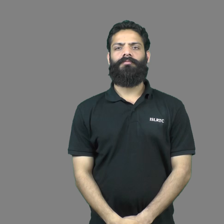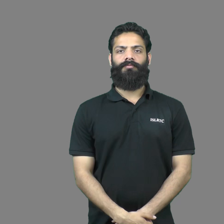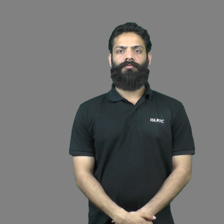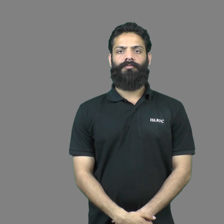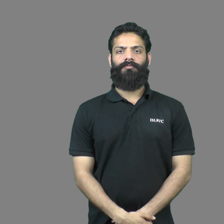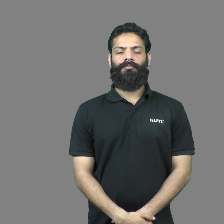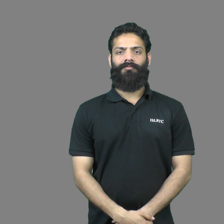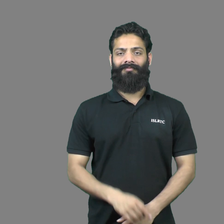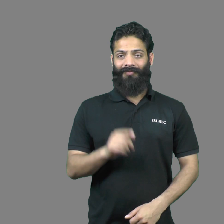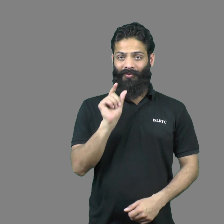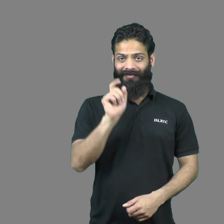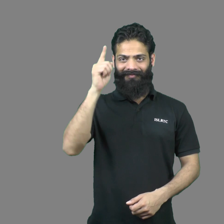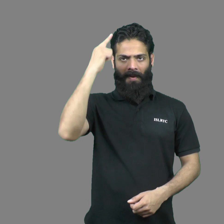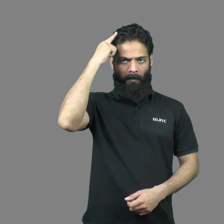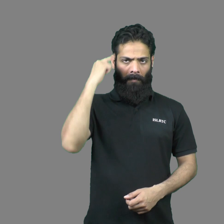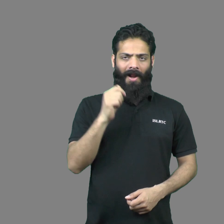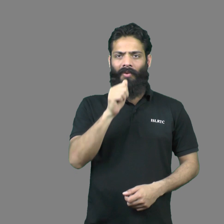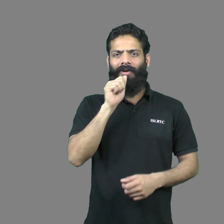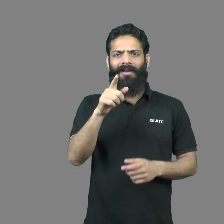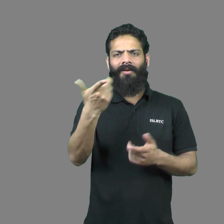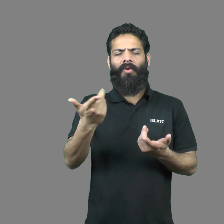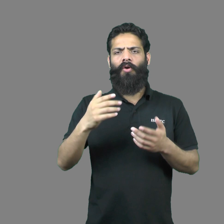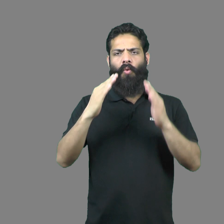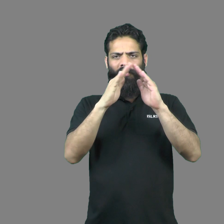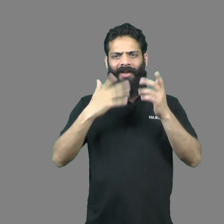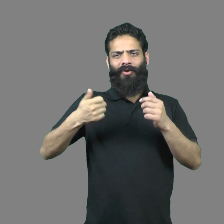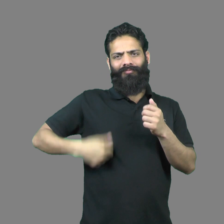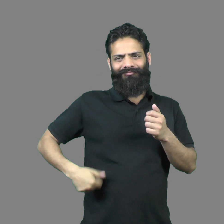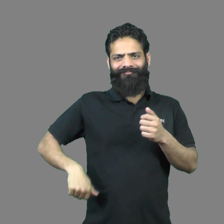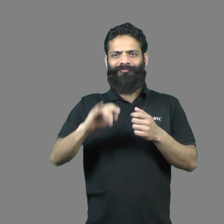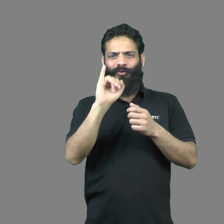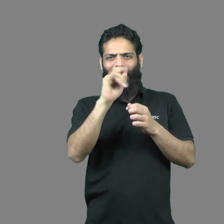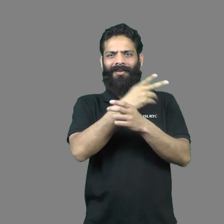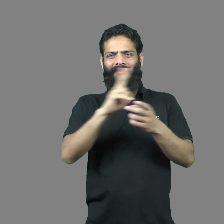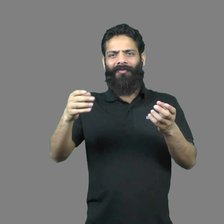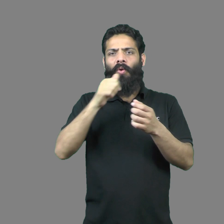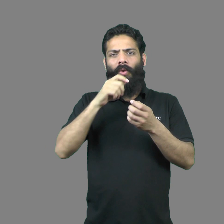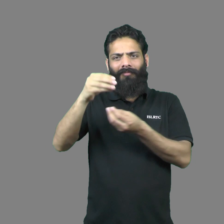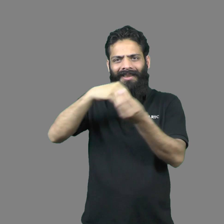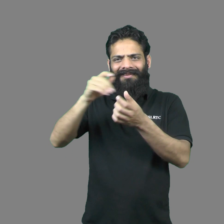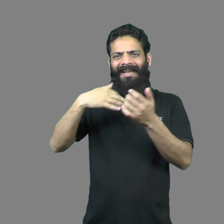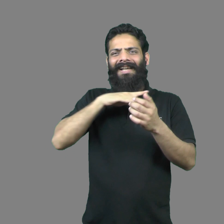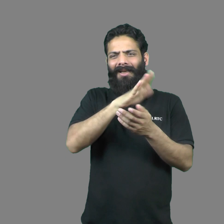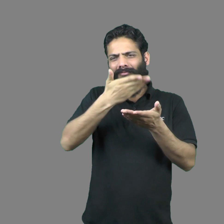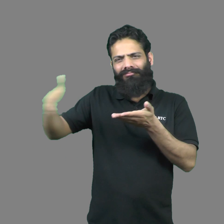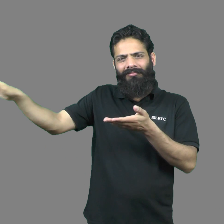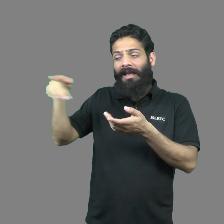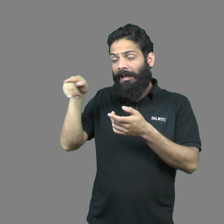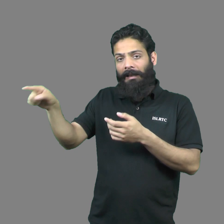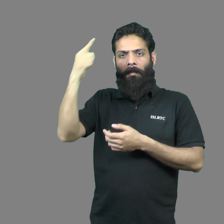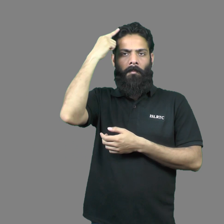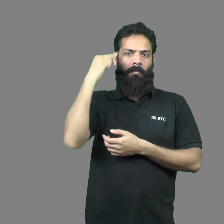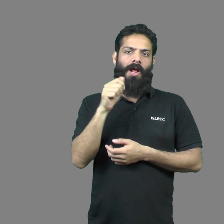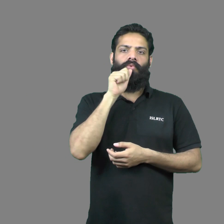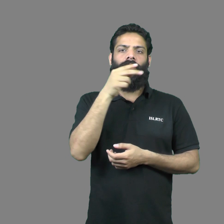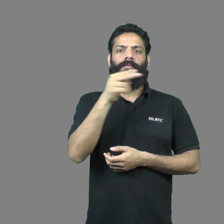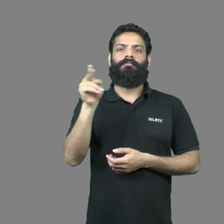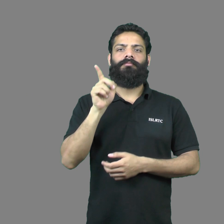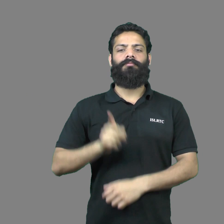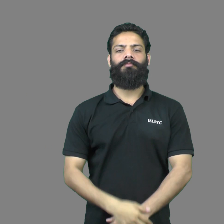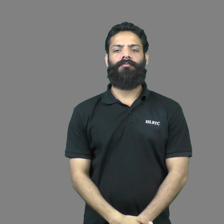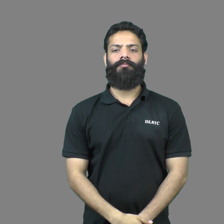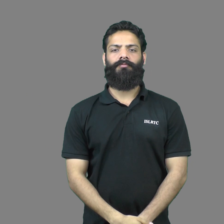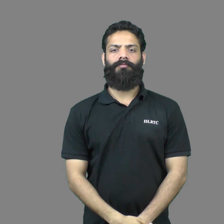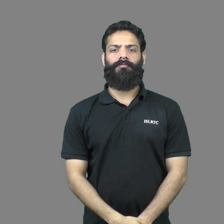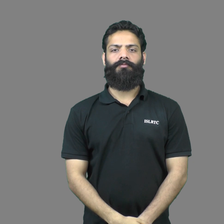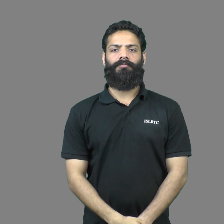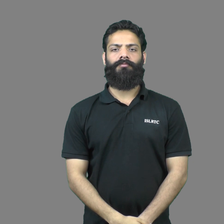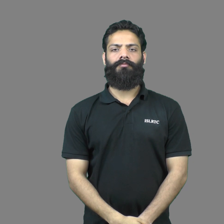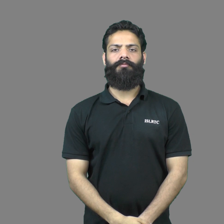Blackwater